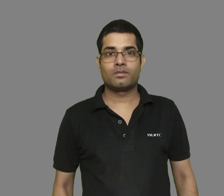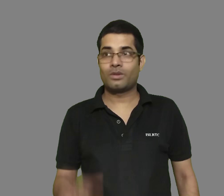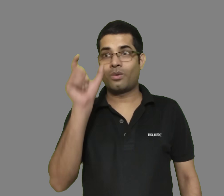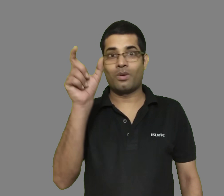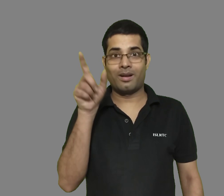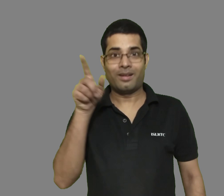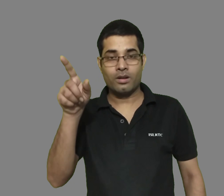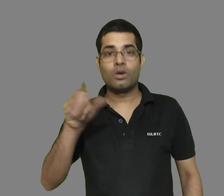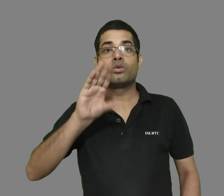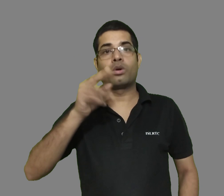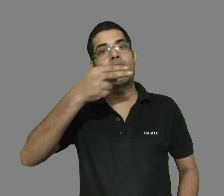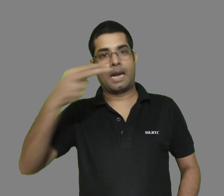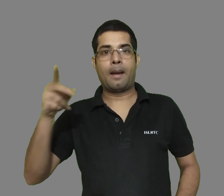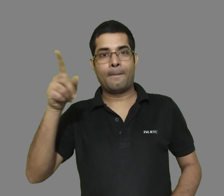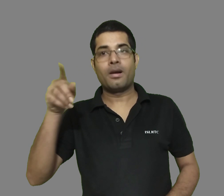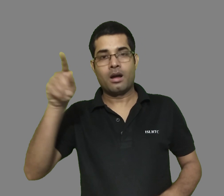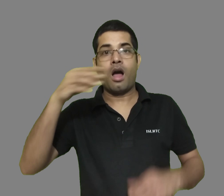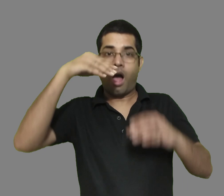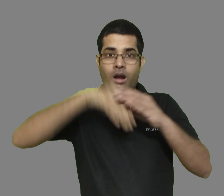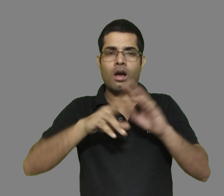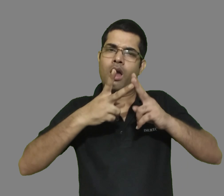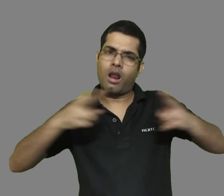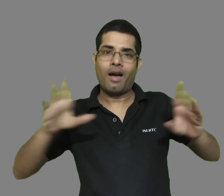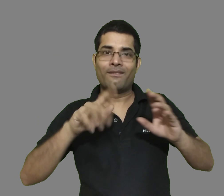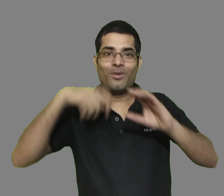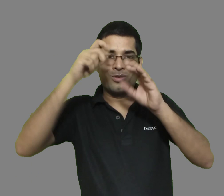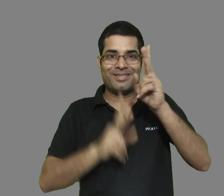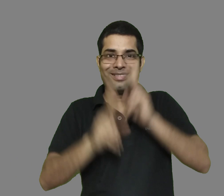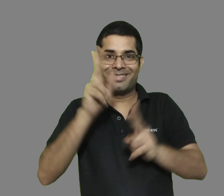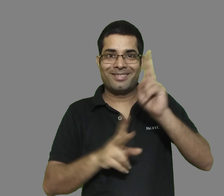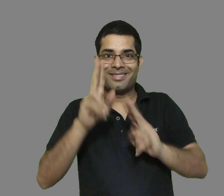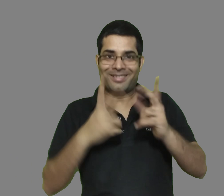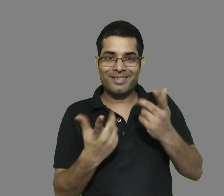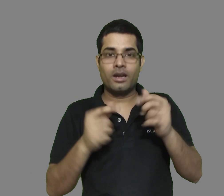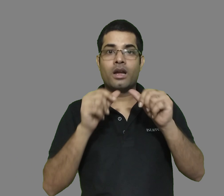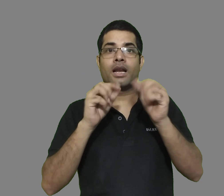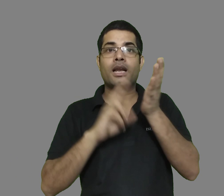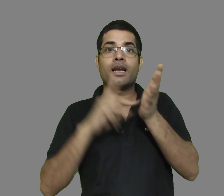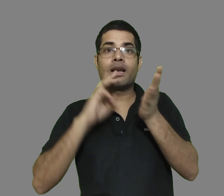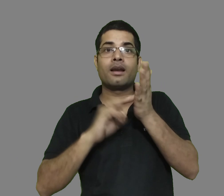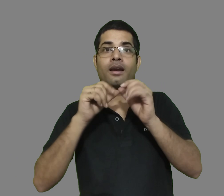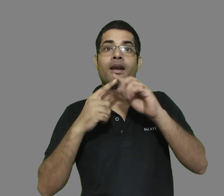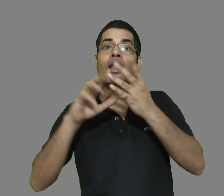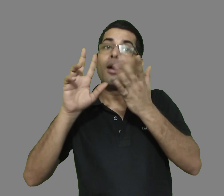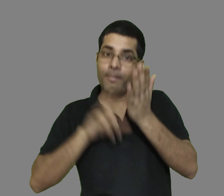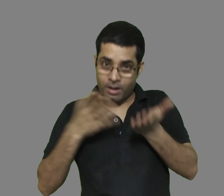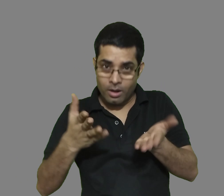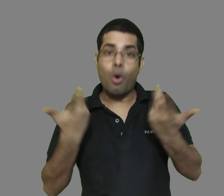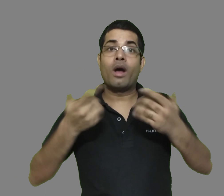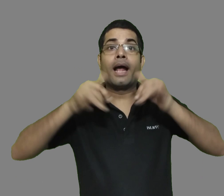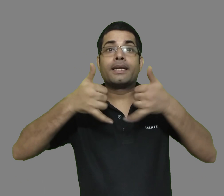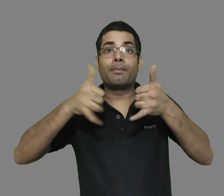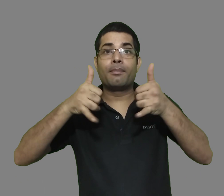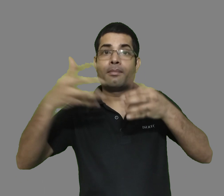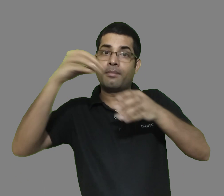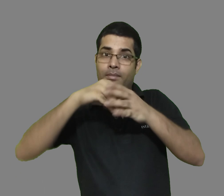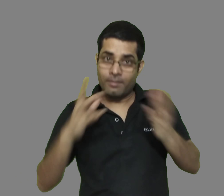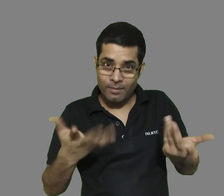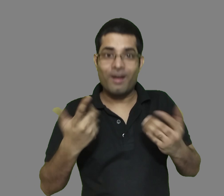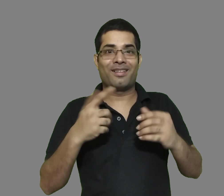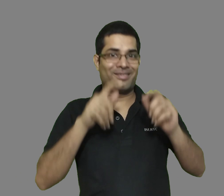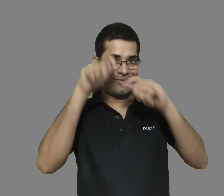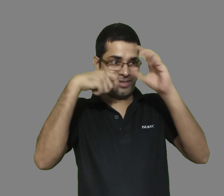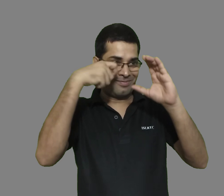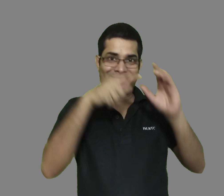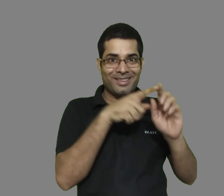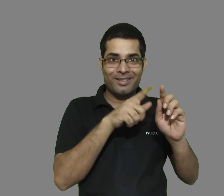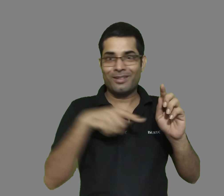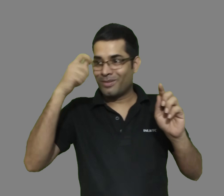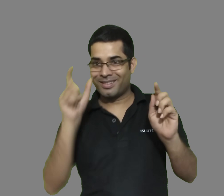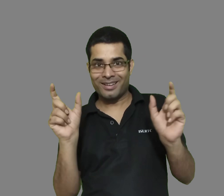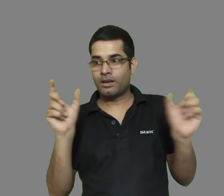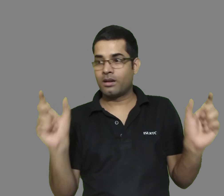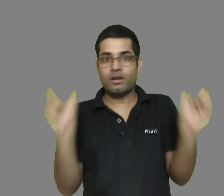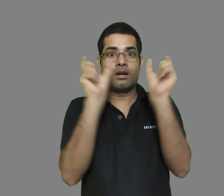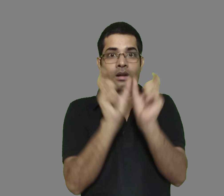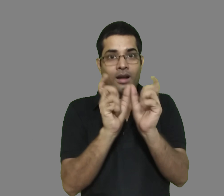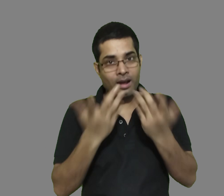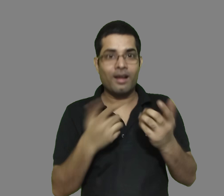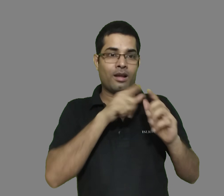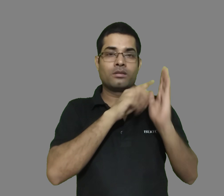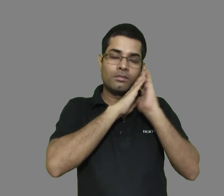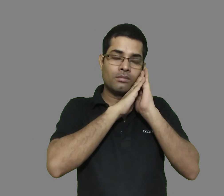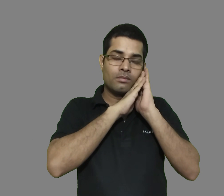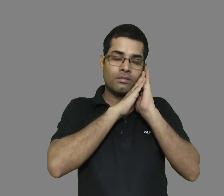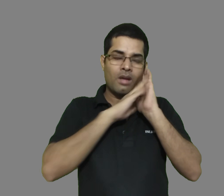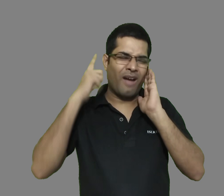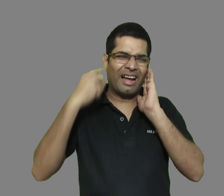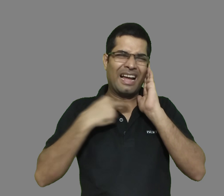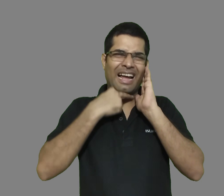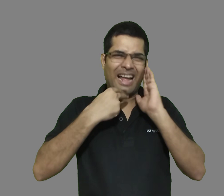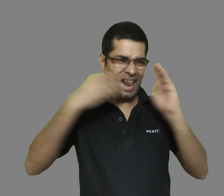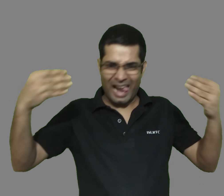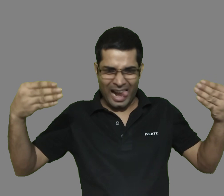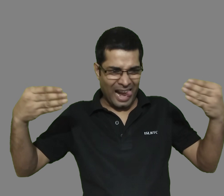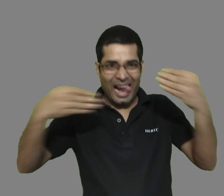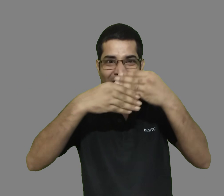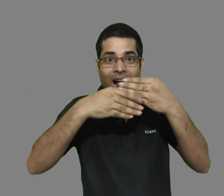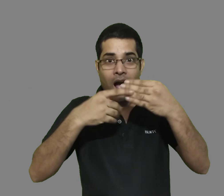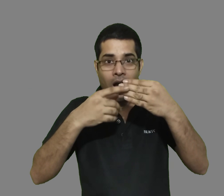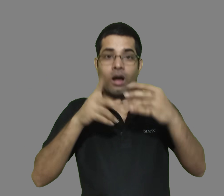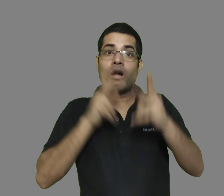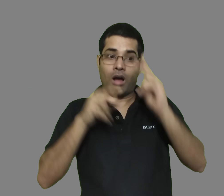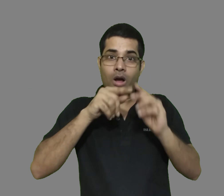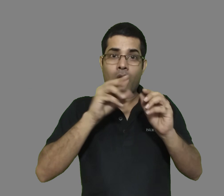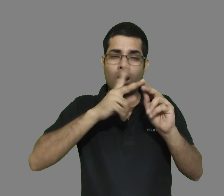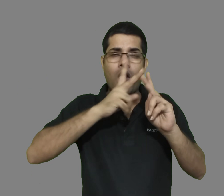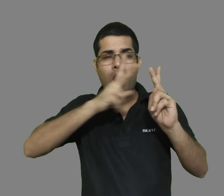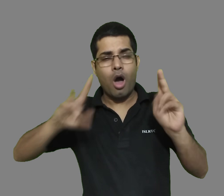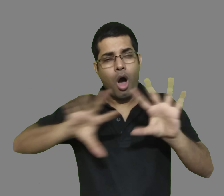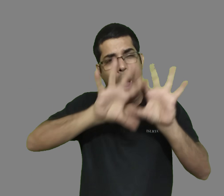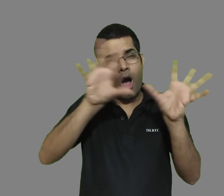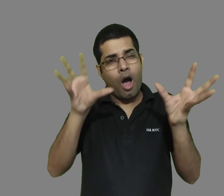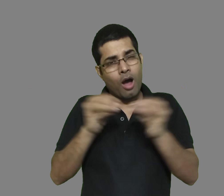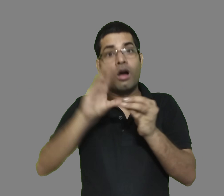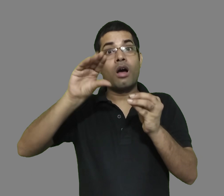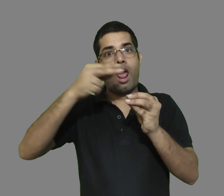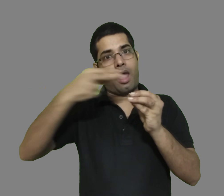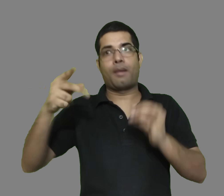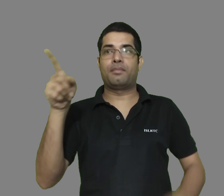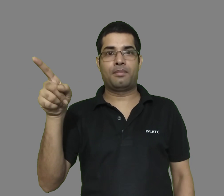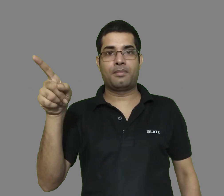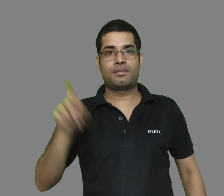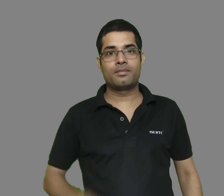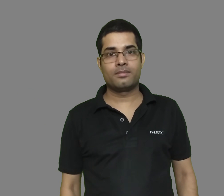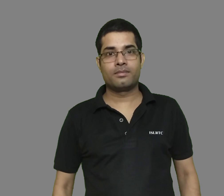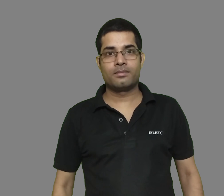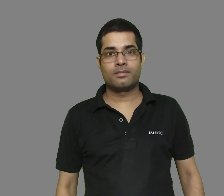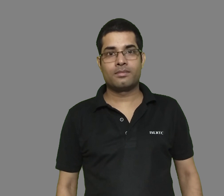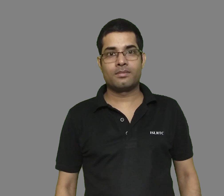Adobe After Effects